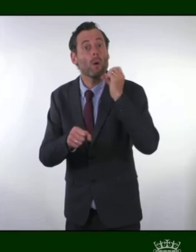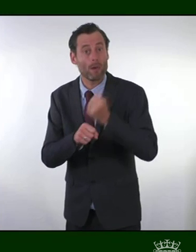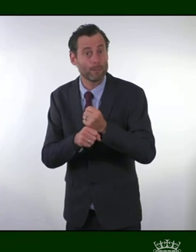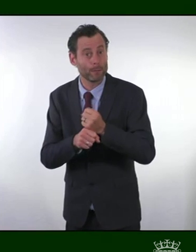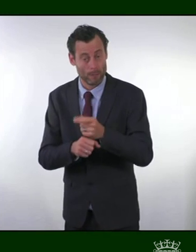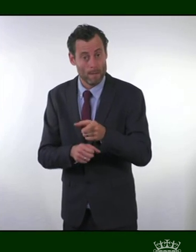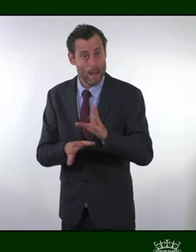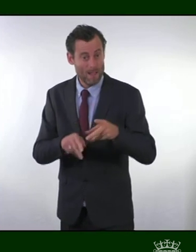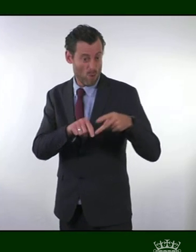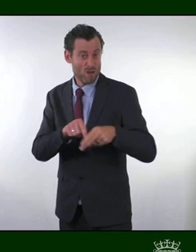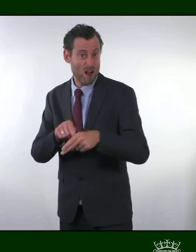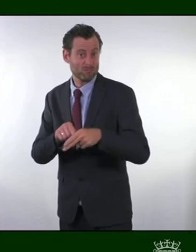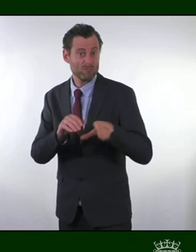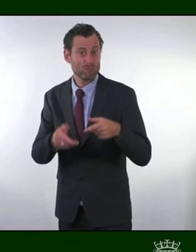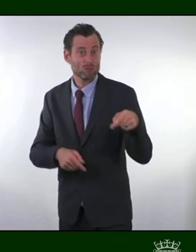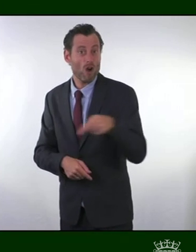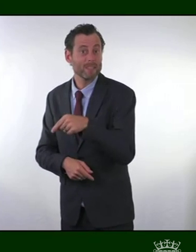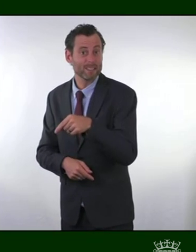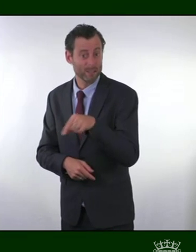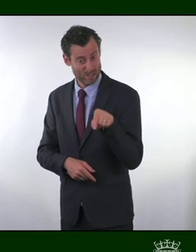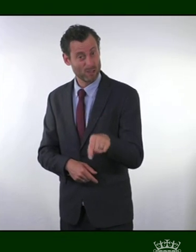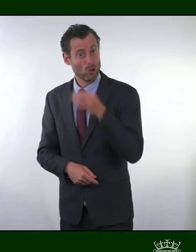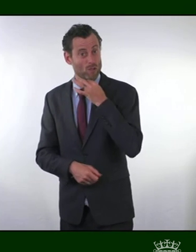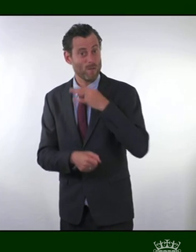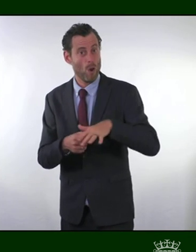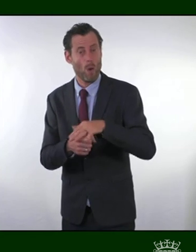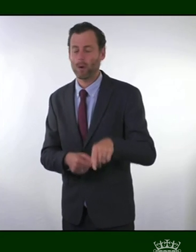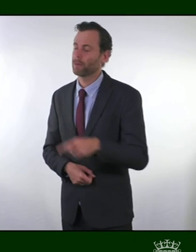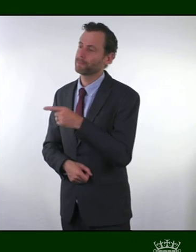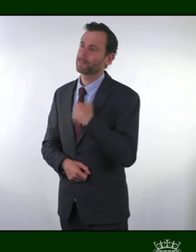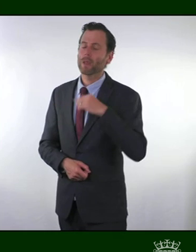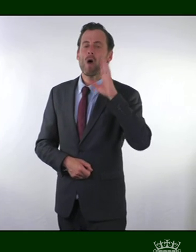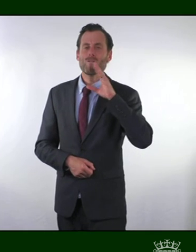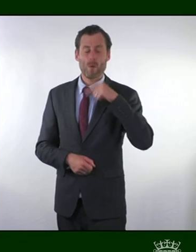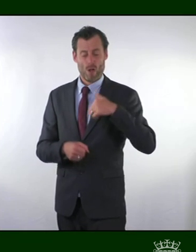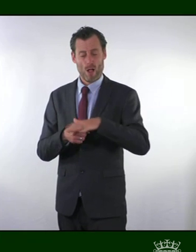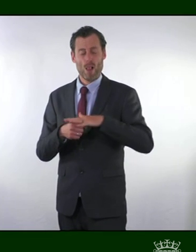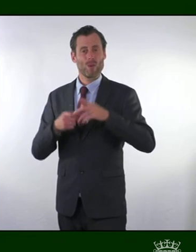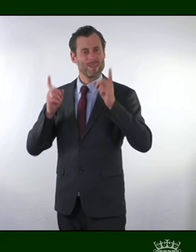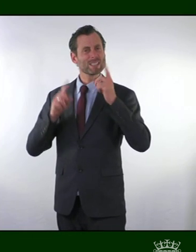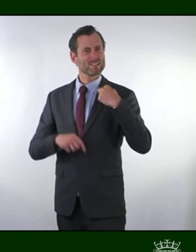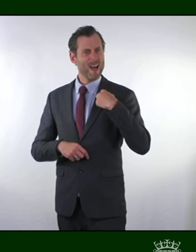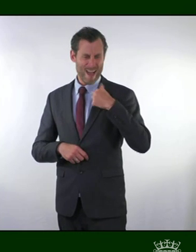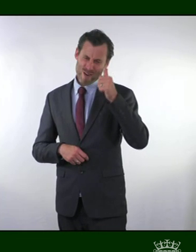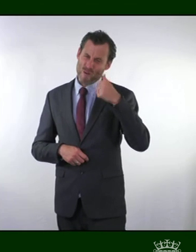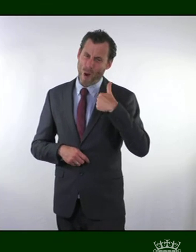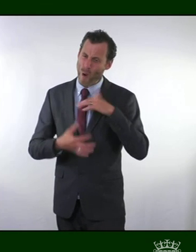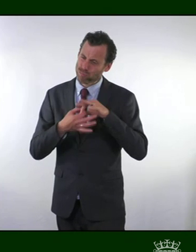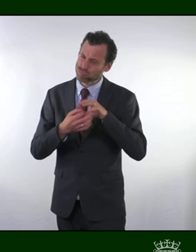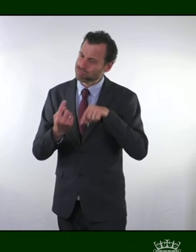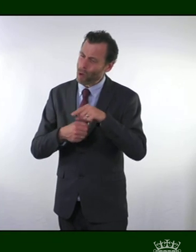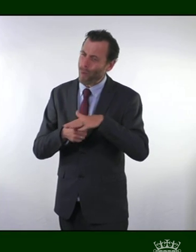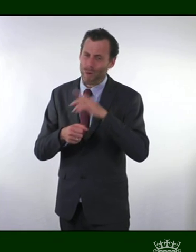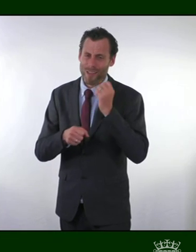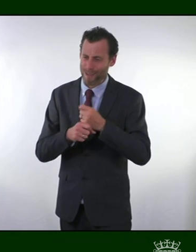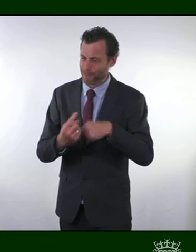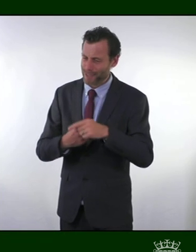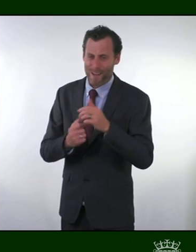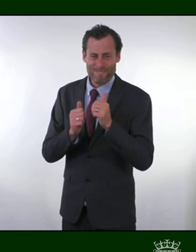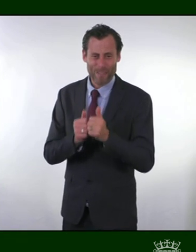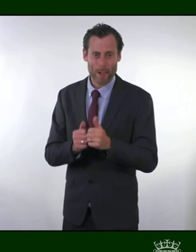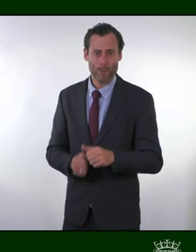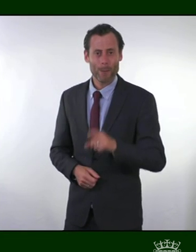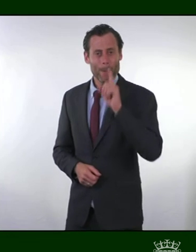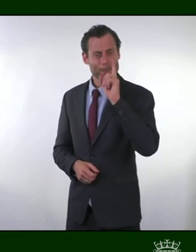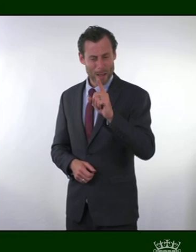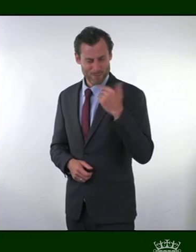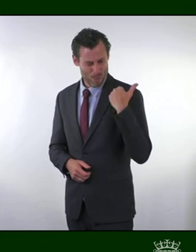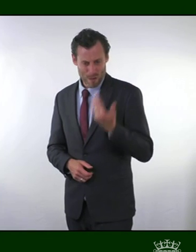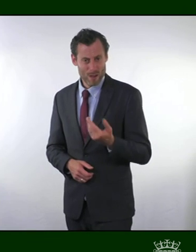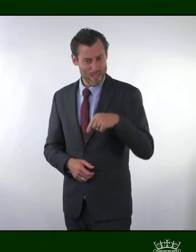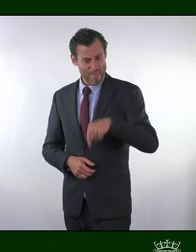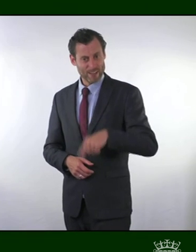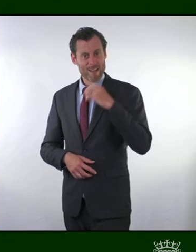As a former local government Minister, I know at first hand what a great job our local authorities do, but I would say to the right honourable Gentleman that the last two years’ settlements for local government have involved record increases in core spending power—